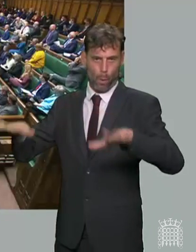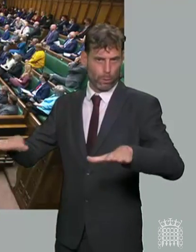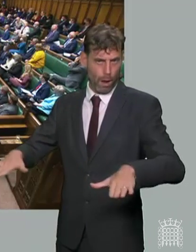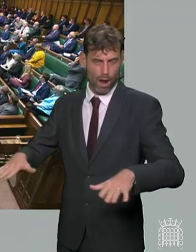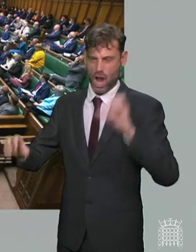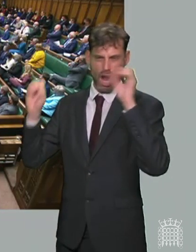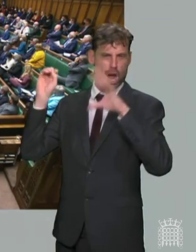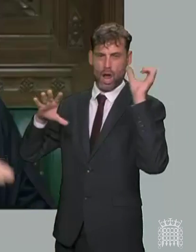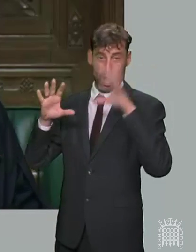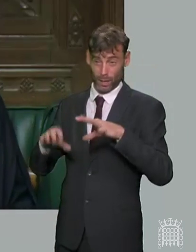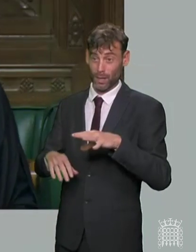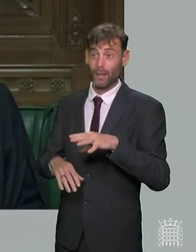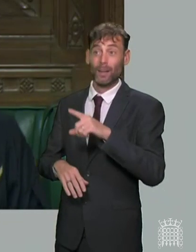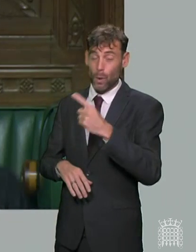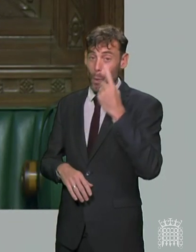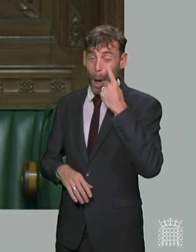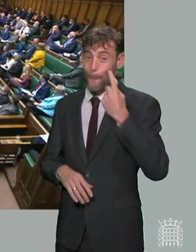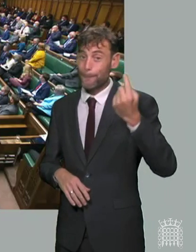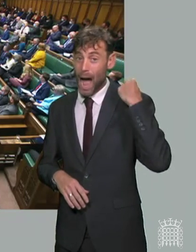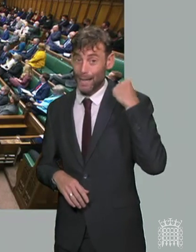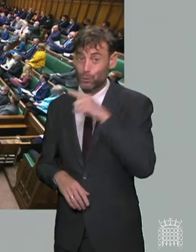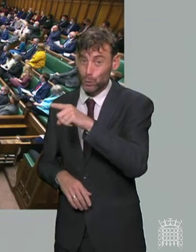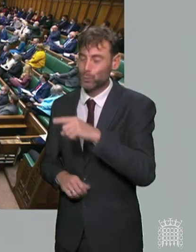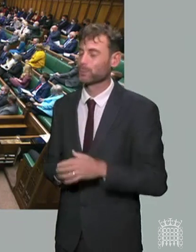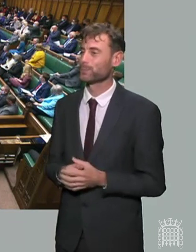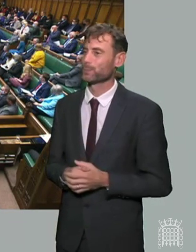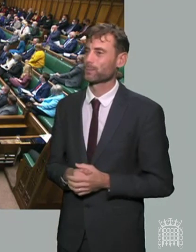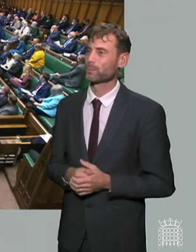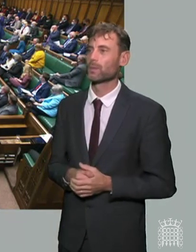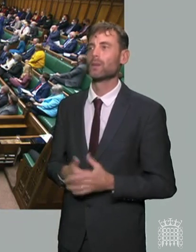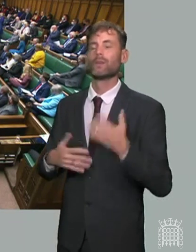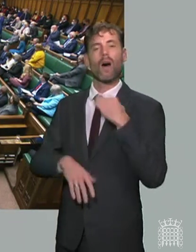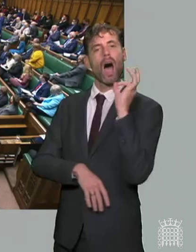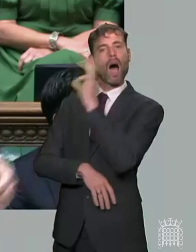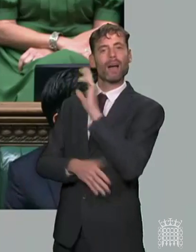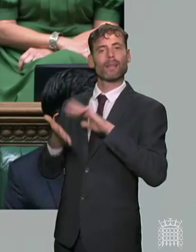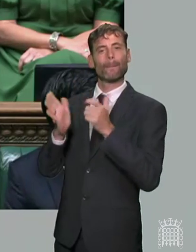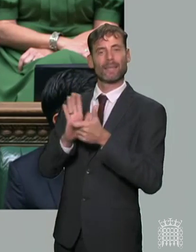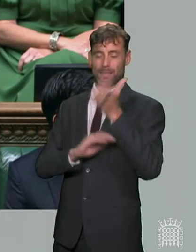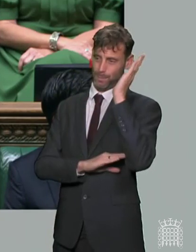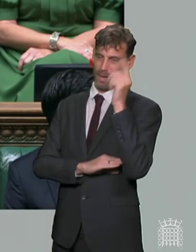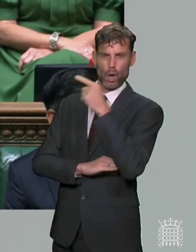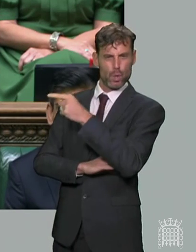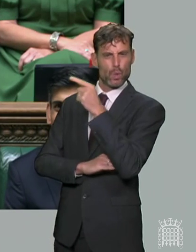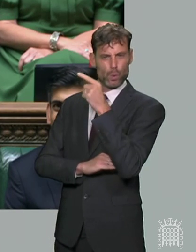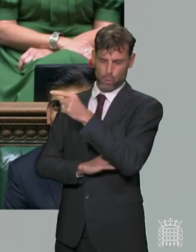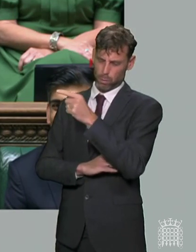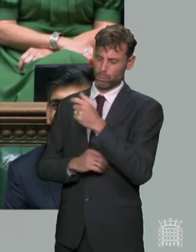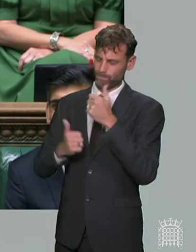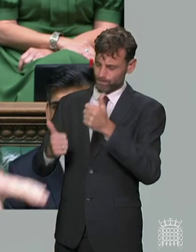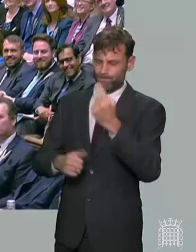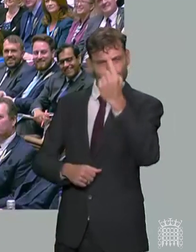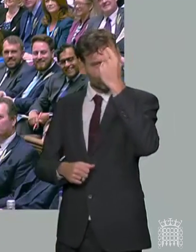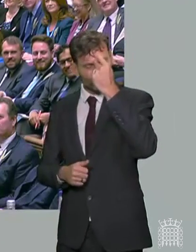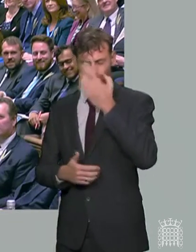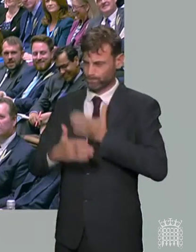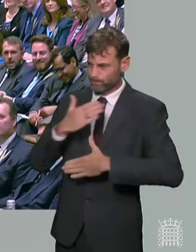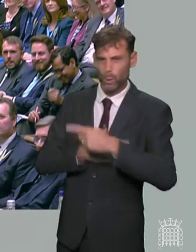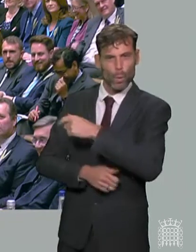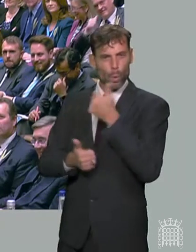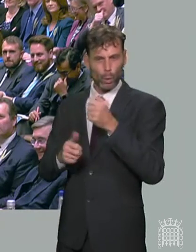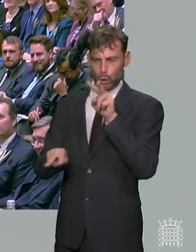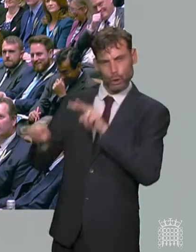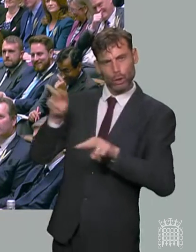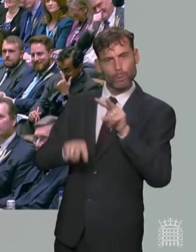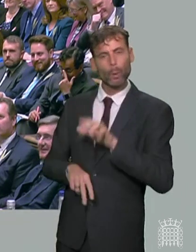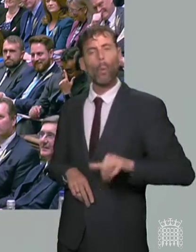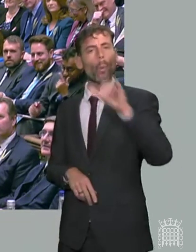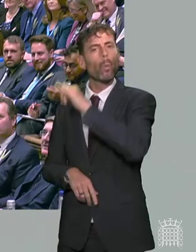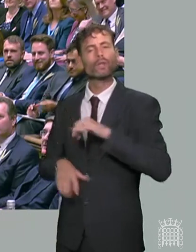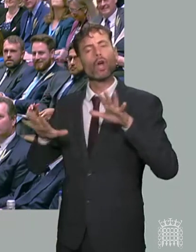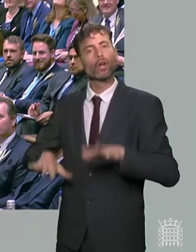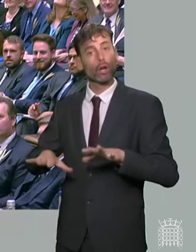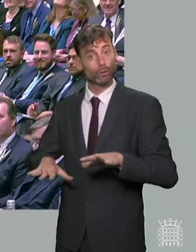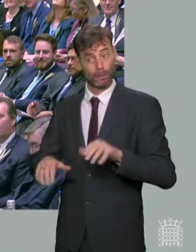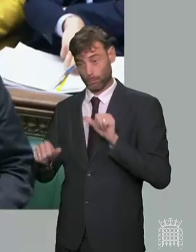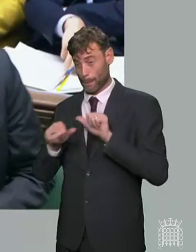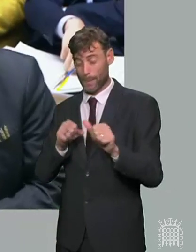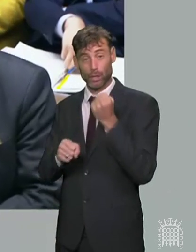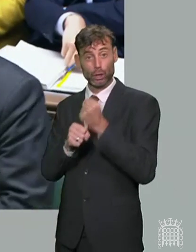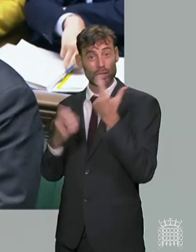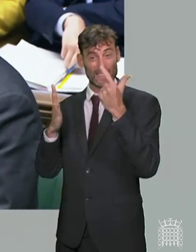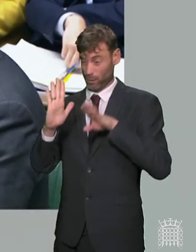Let me ask you, Mr Speaker, since you are a man of great restraint and taste and judgment: which country has the fastest growth in the G7?